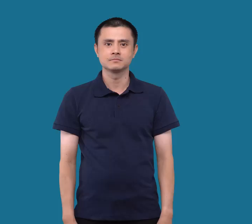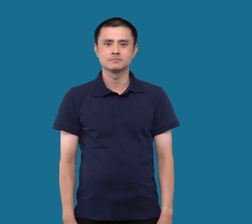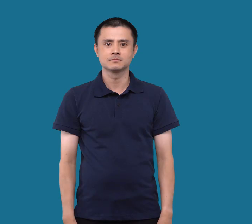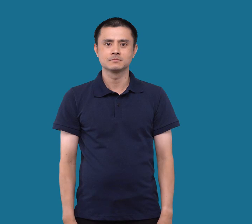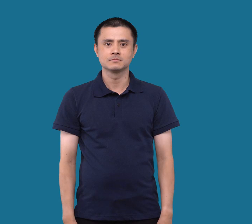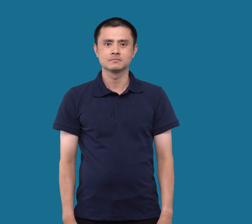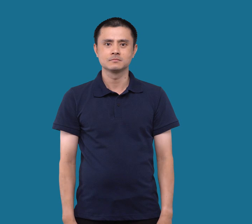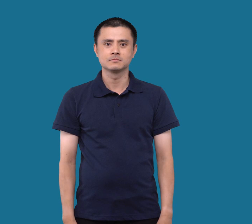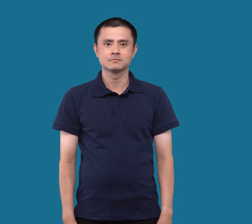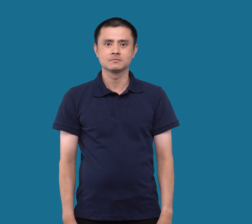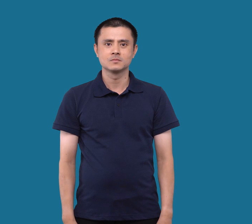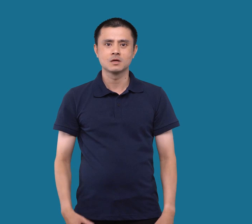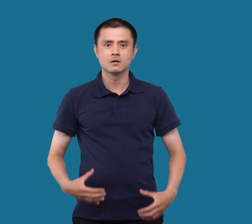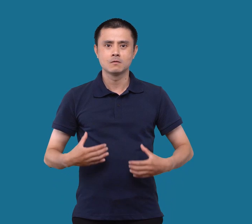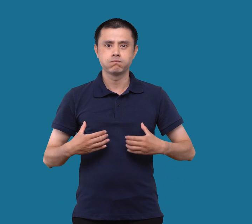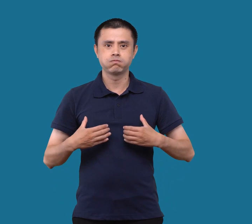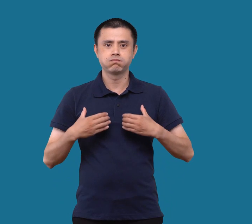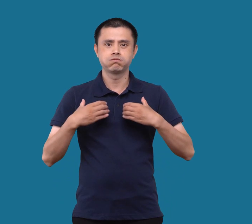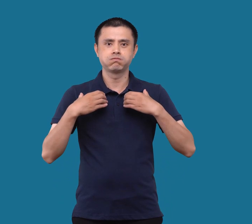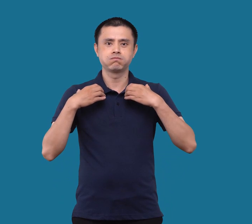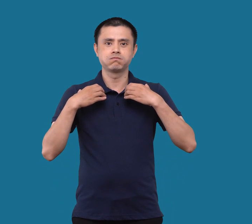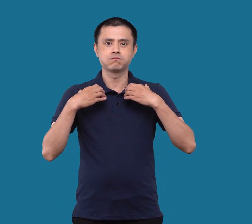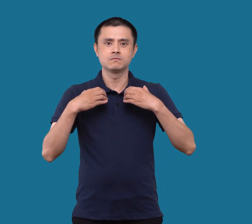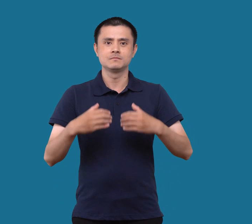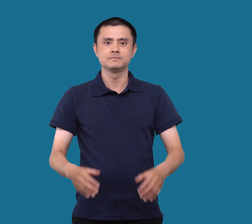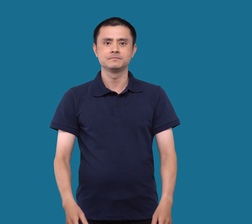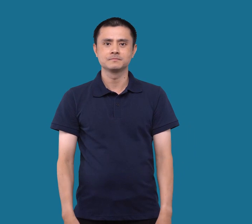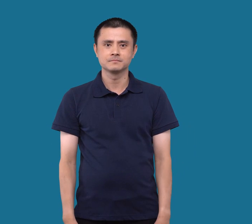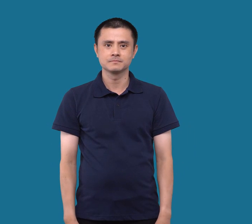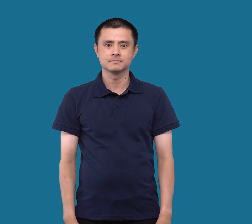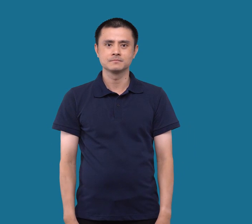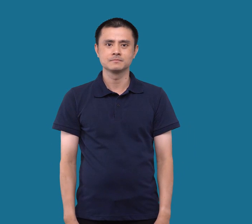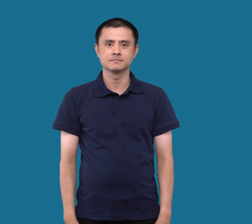áo phao